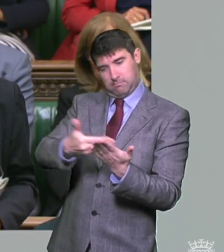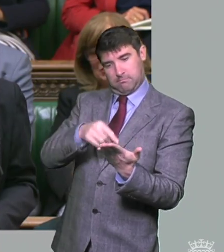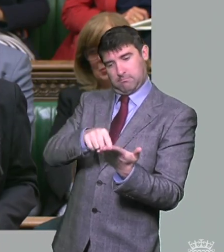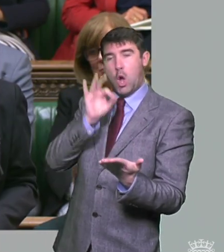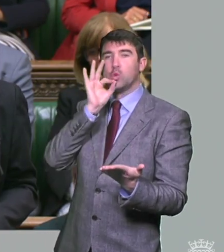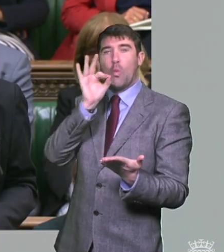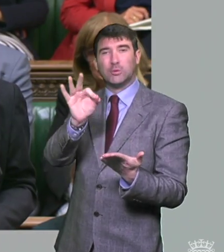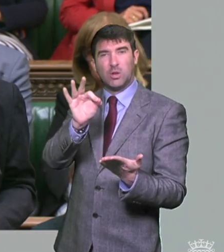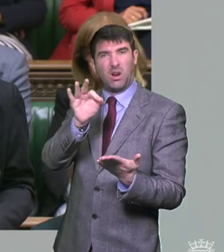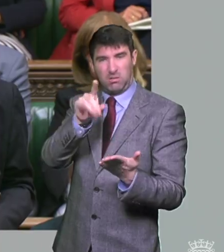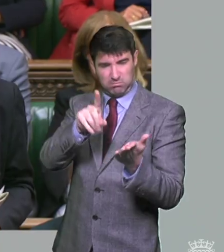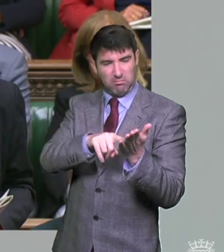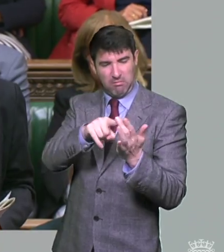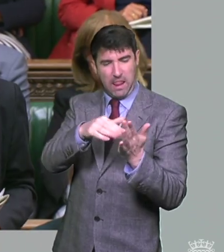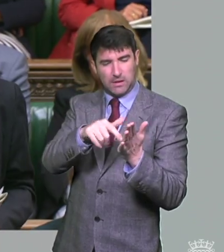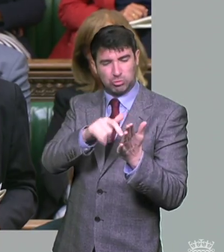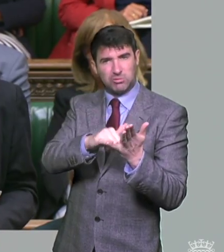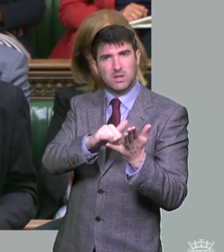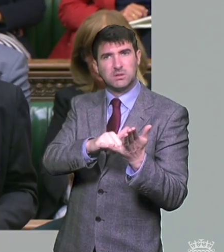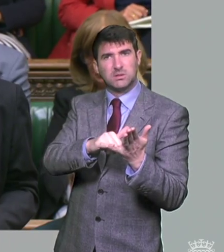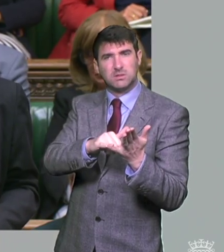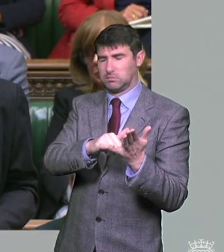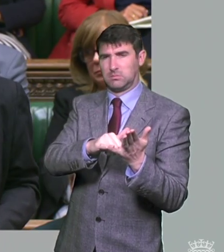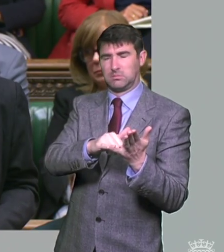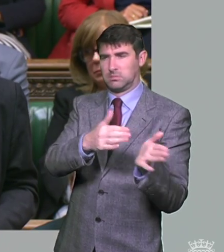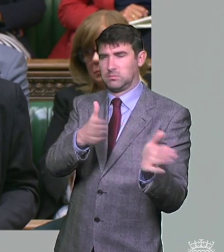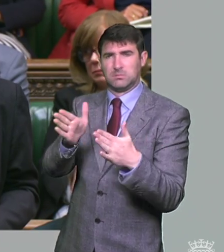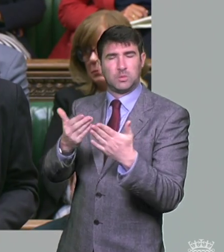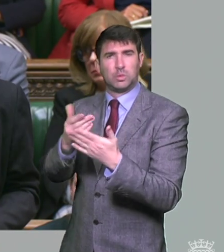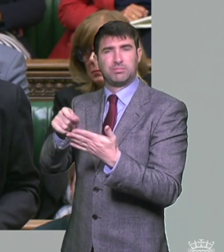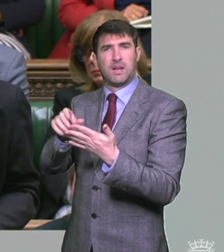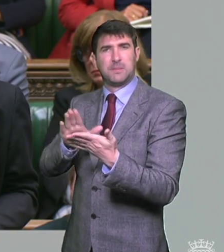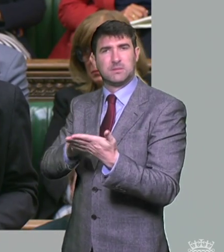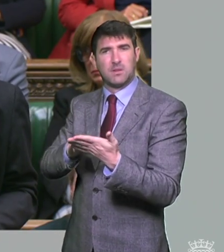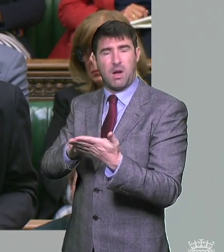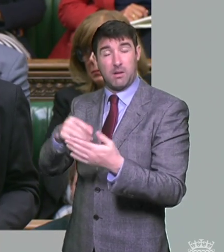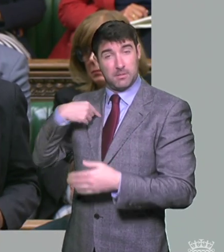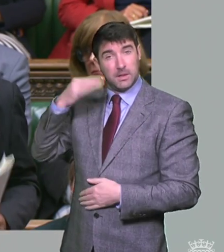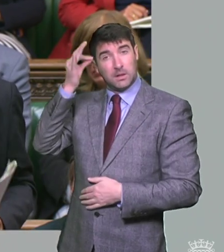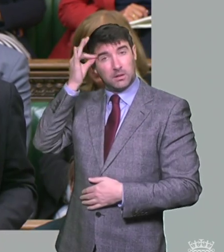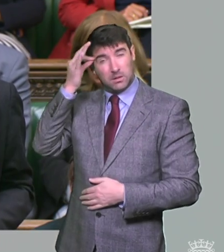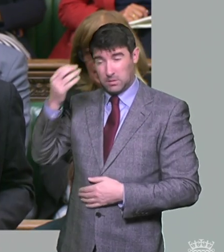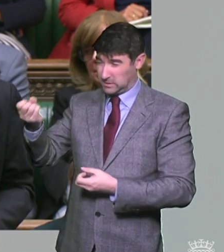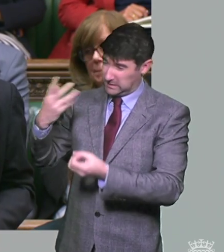My inbox has been full of emails from constituents writing to me about their desperate situation.